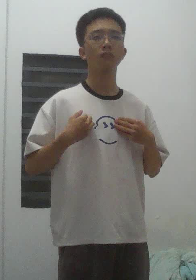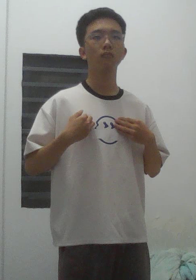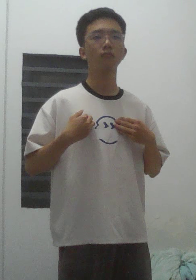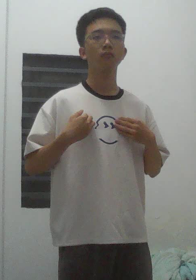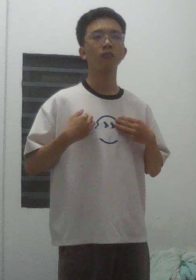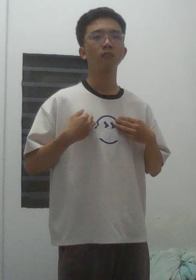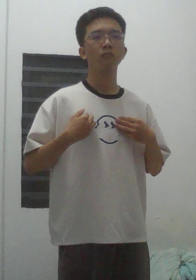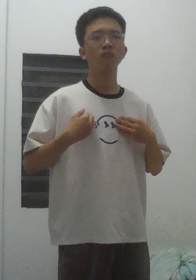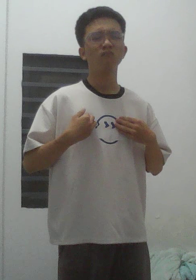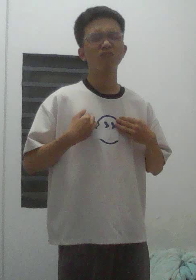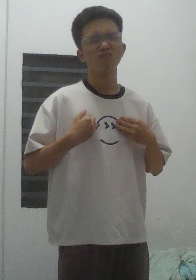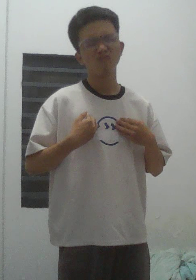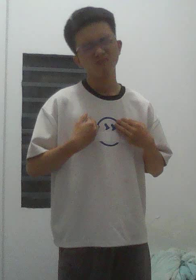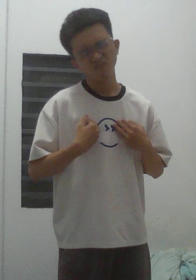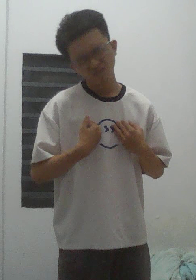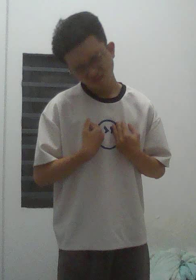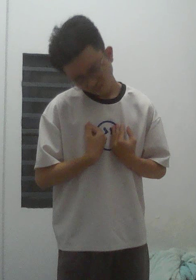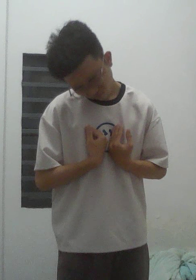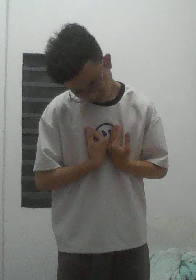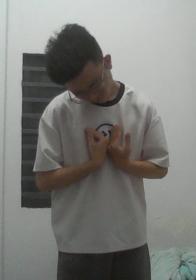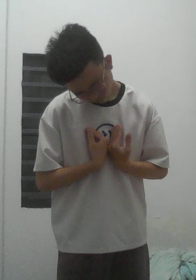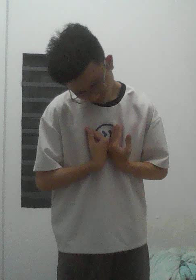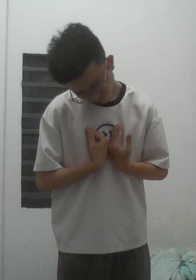met